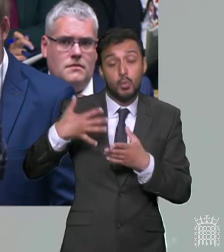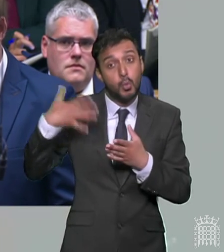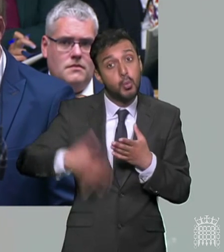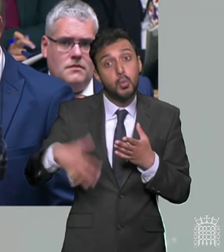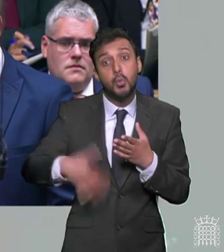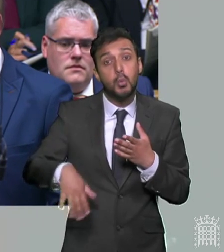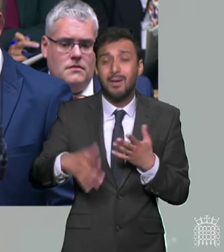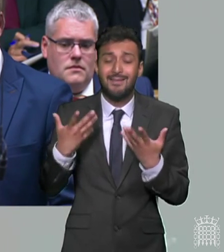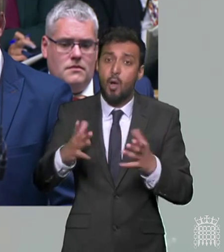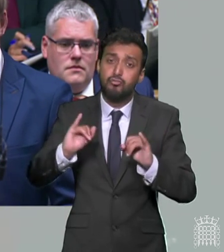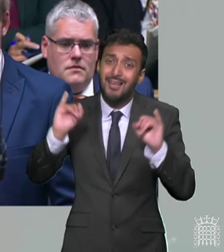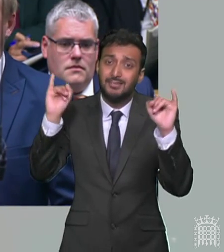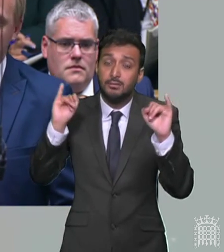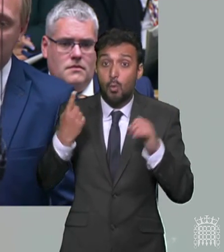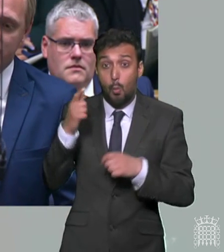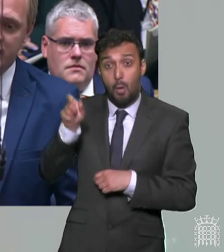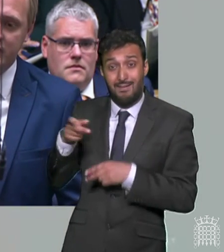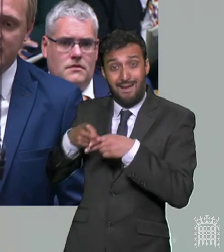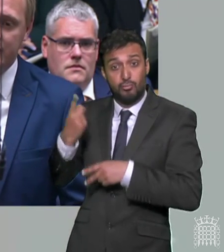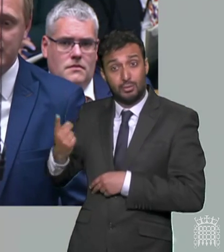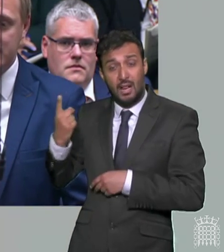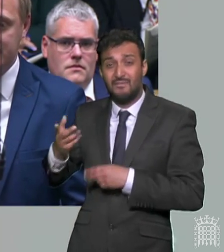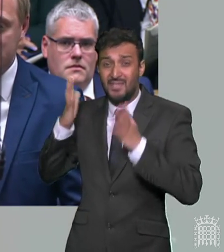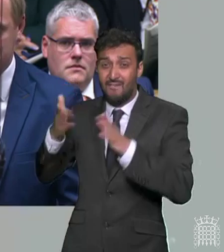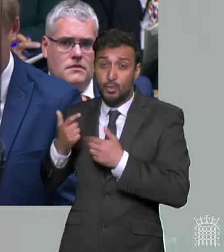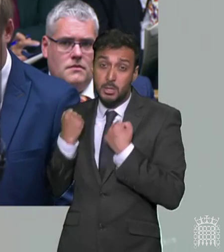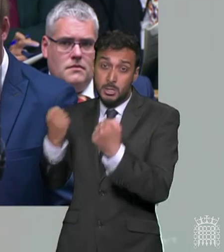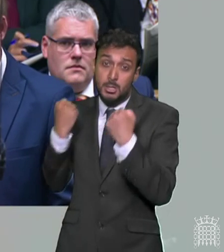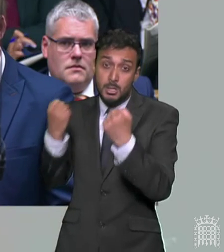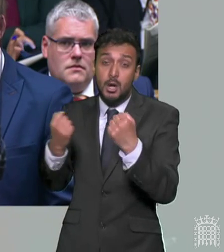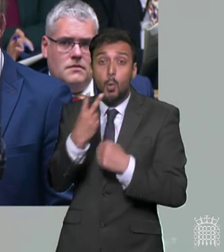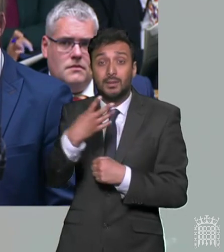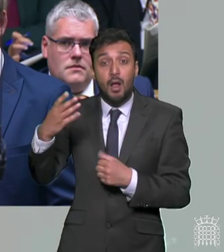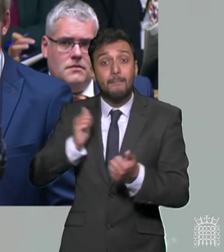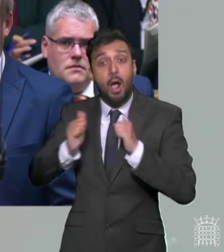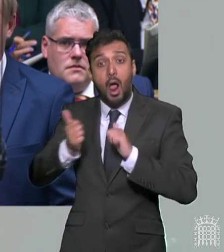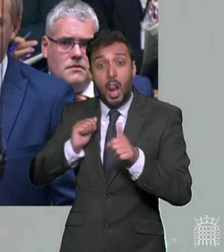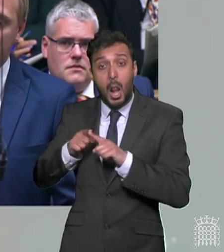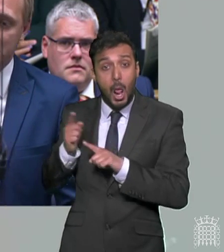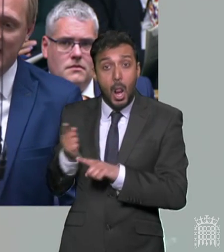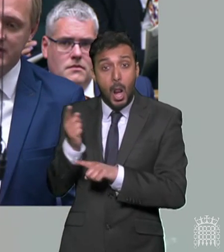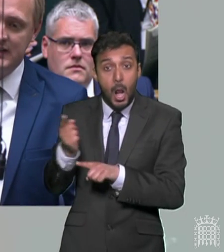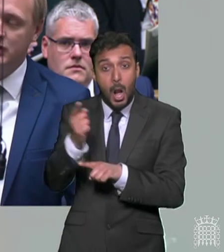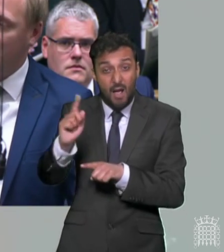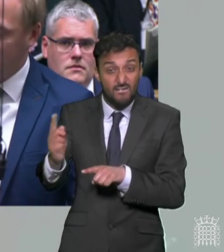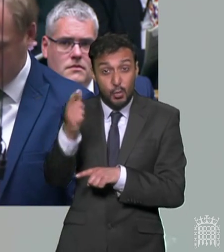One carer from Ceredigion often has to travel 29 miles just to reach her first service user of the day and travels about 1,700 miles each month.